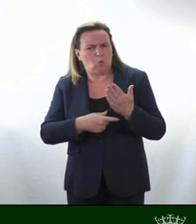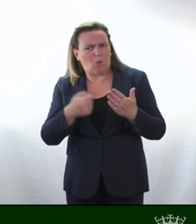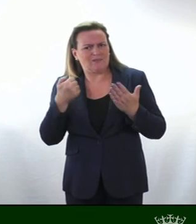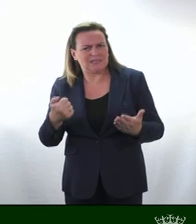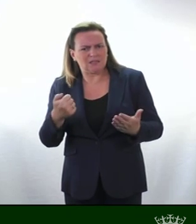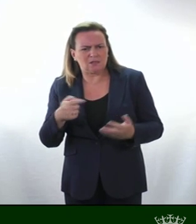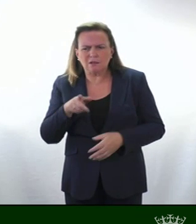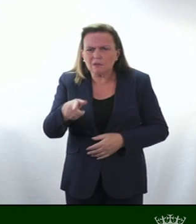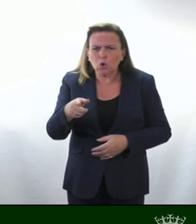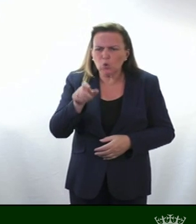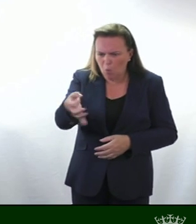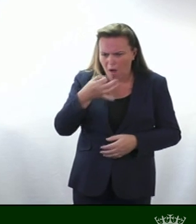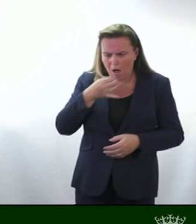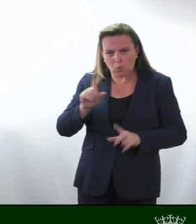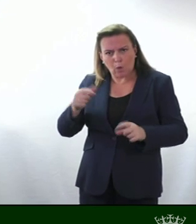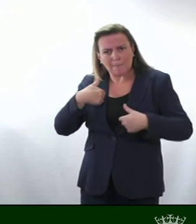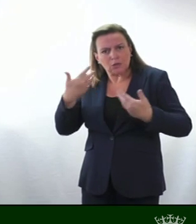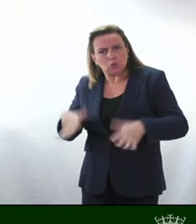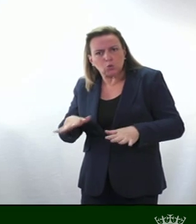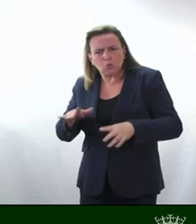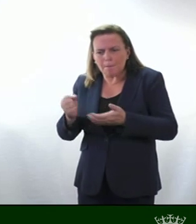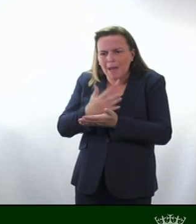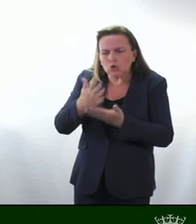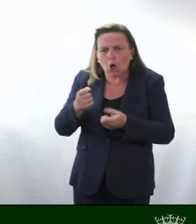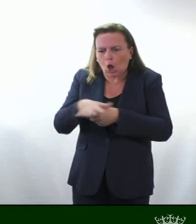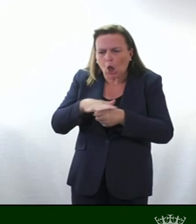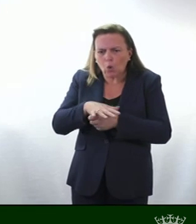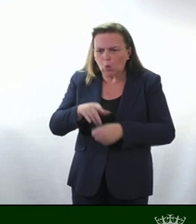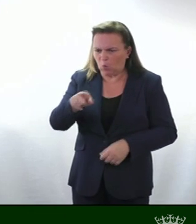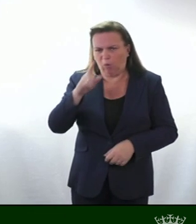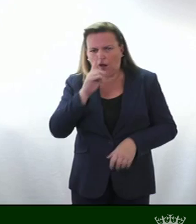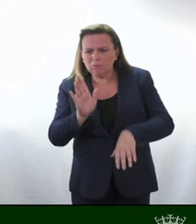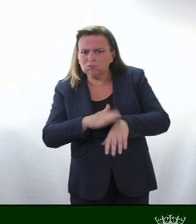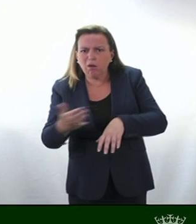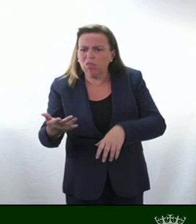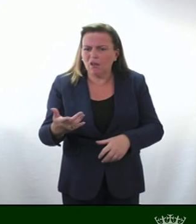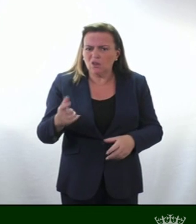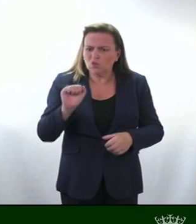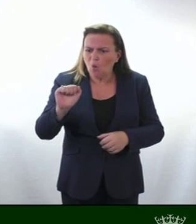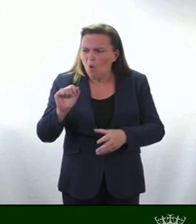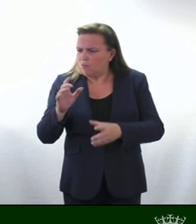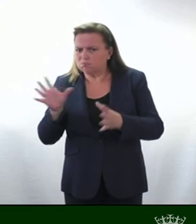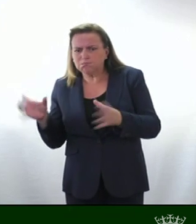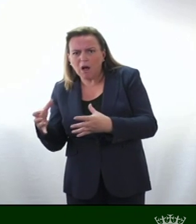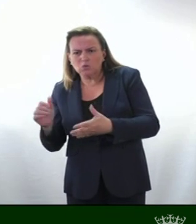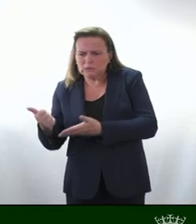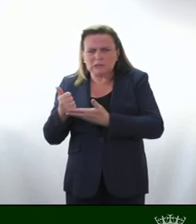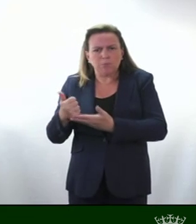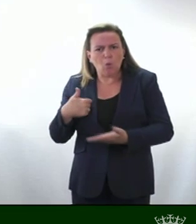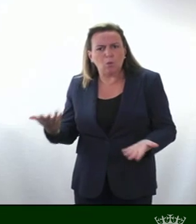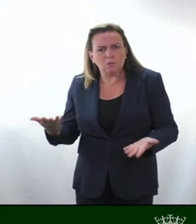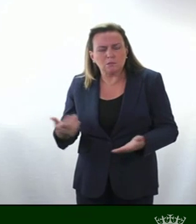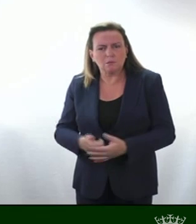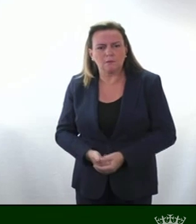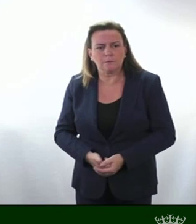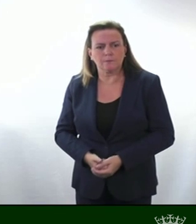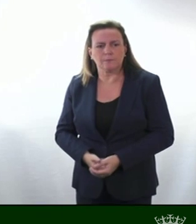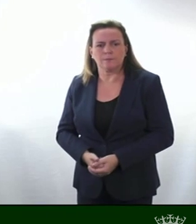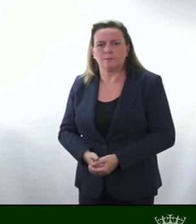He asks what we are doing to enforce local measures; he cannot even be bothered to get his own side to support them himself.